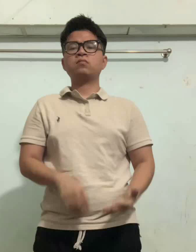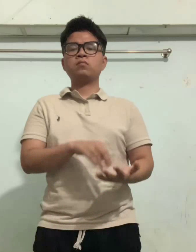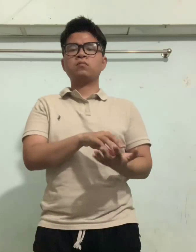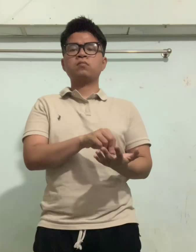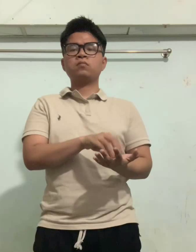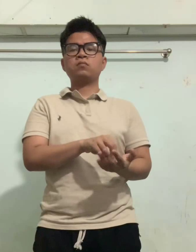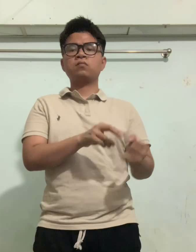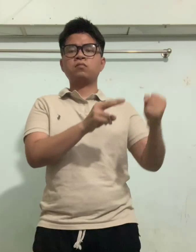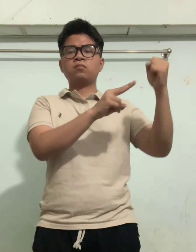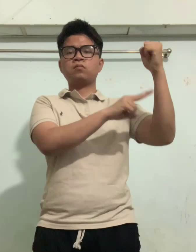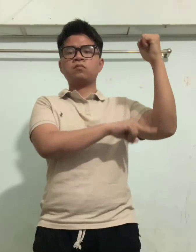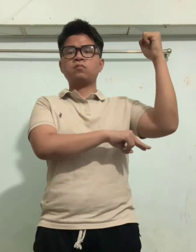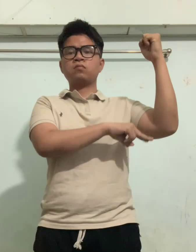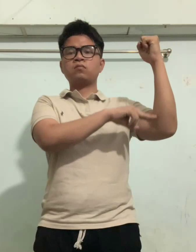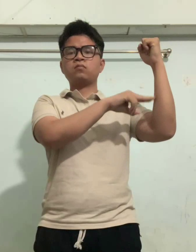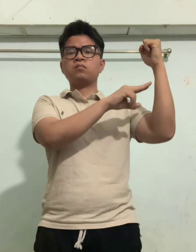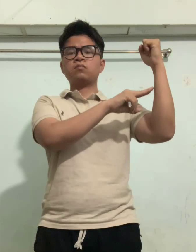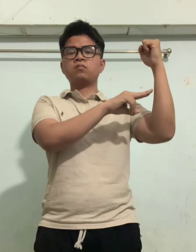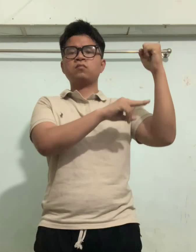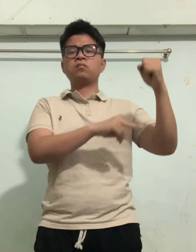tieng viet